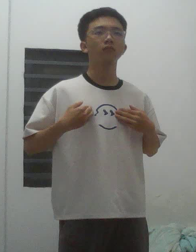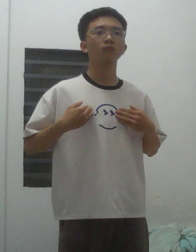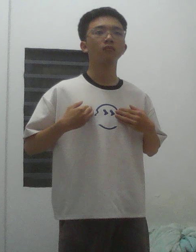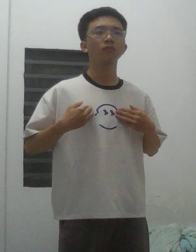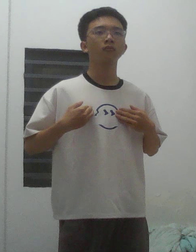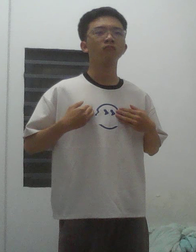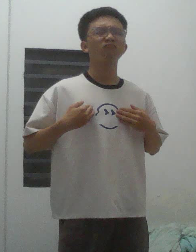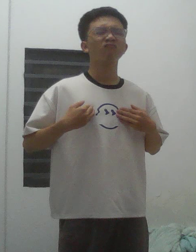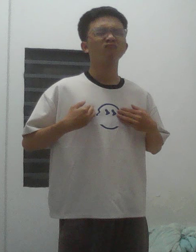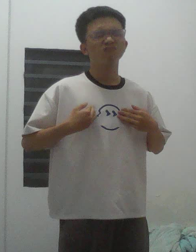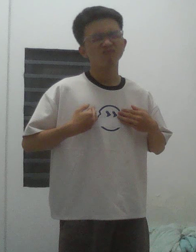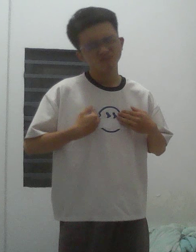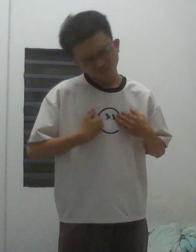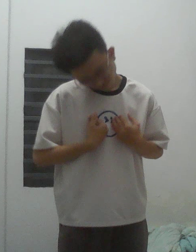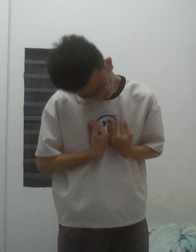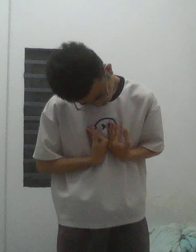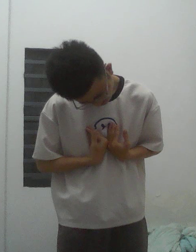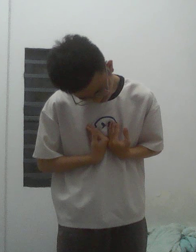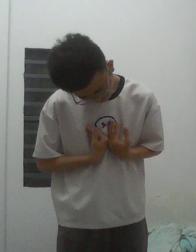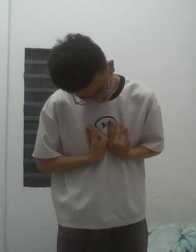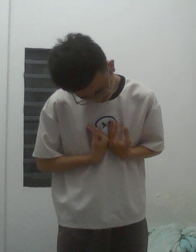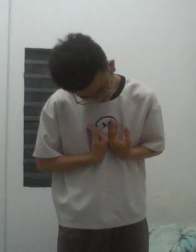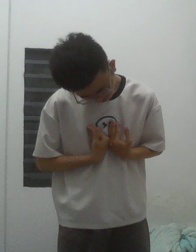met